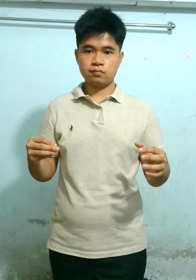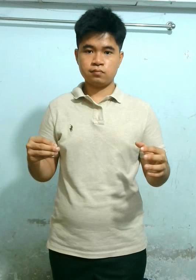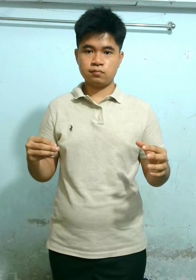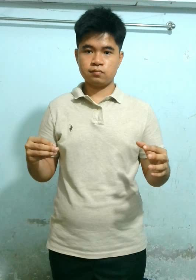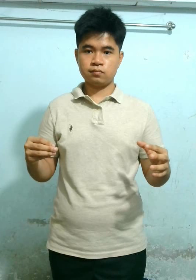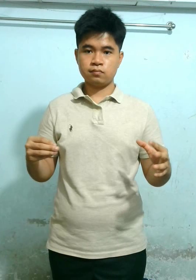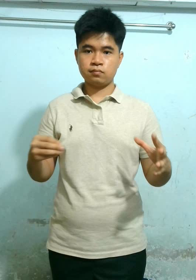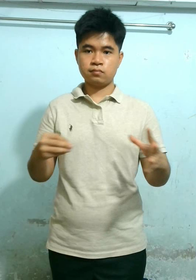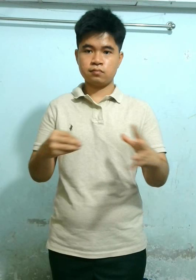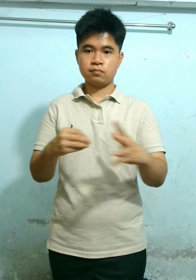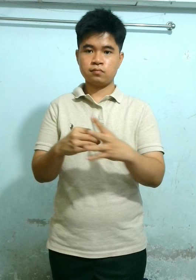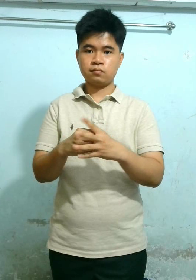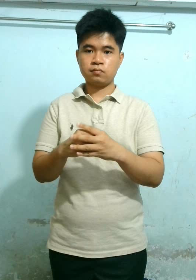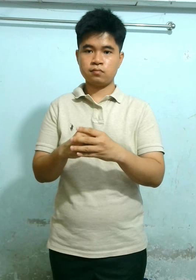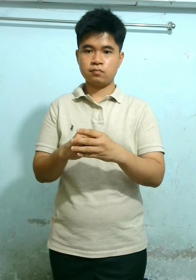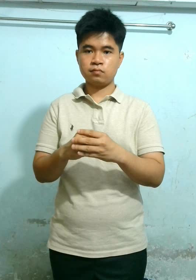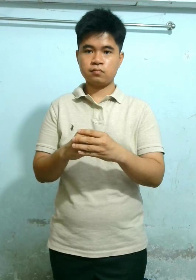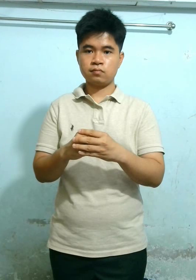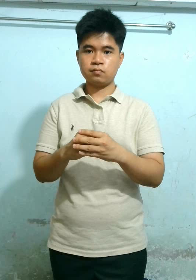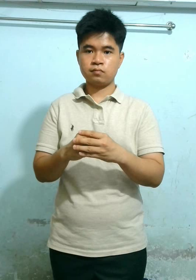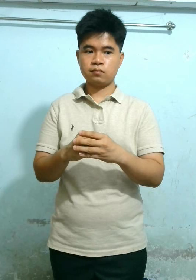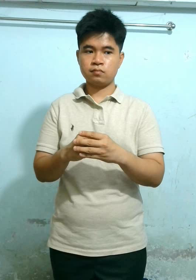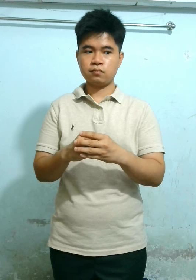nhom